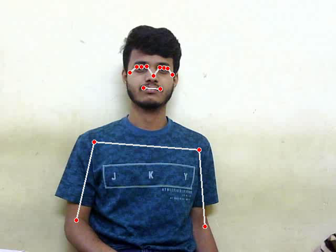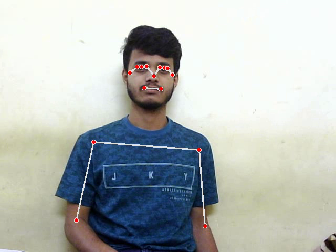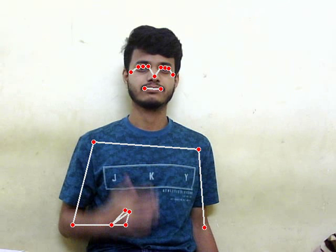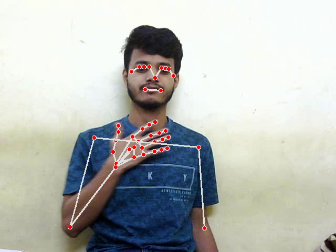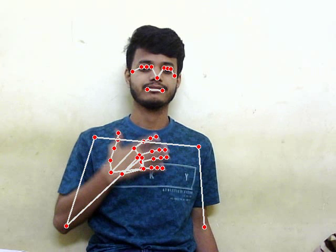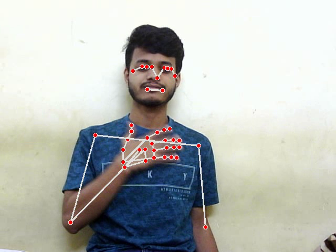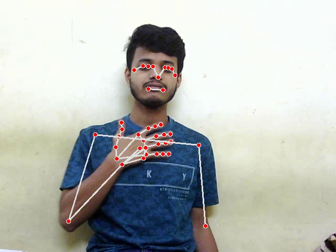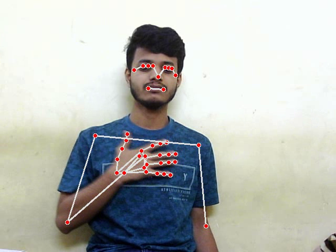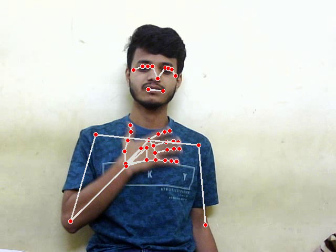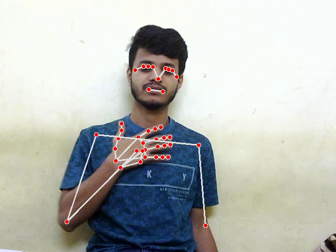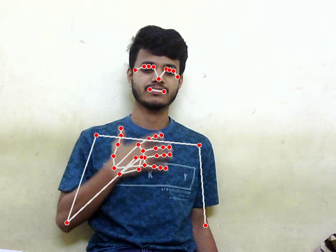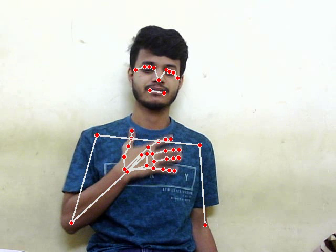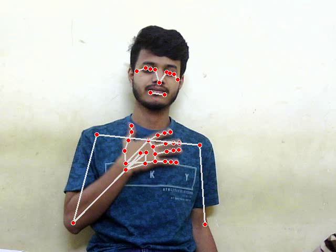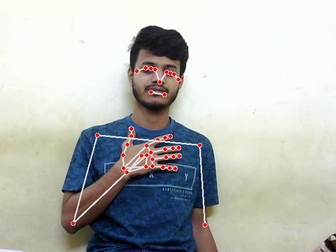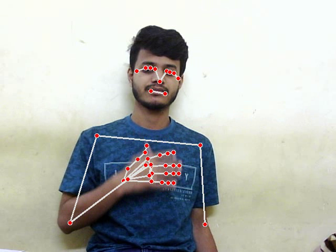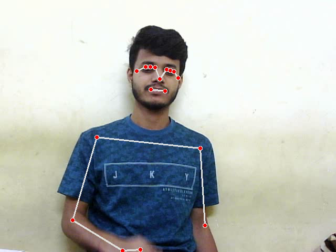please